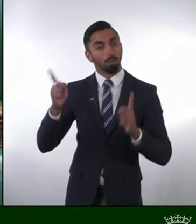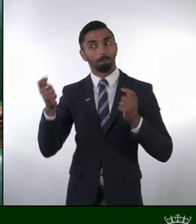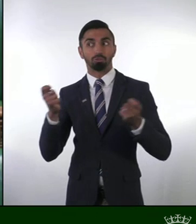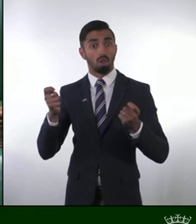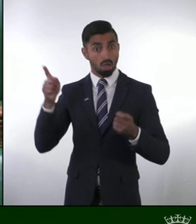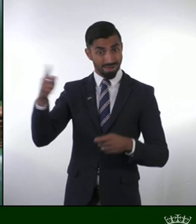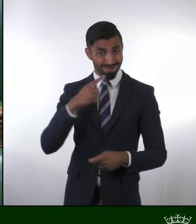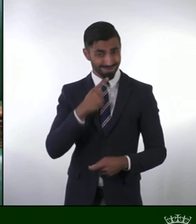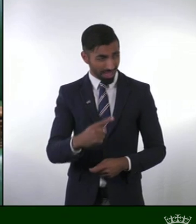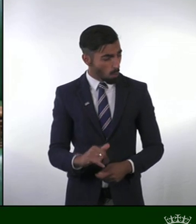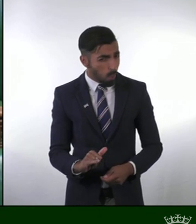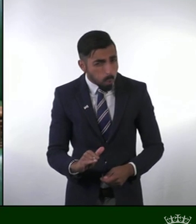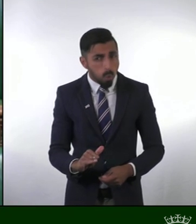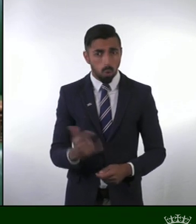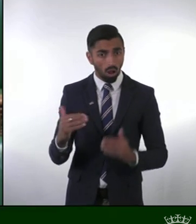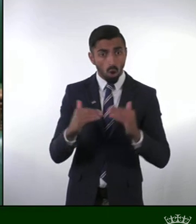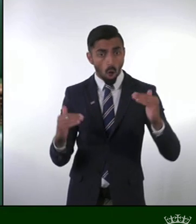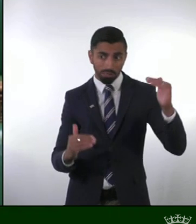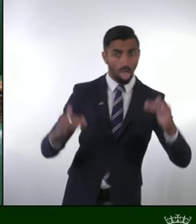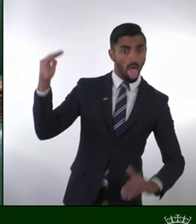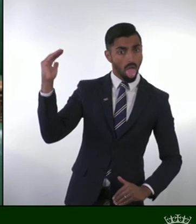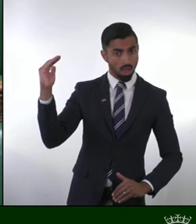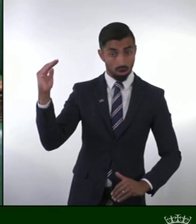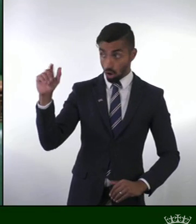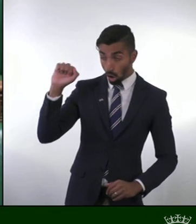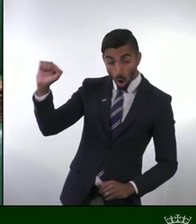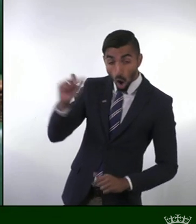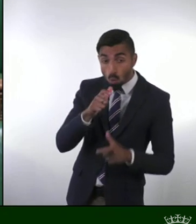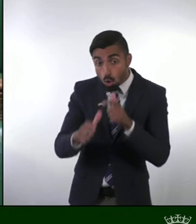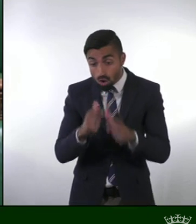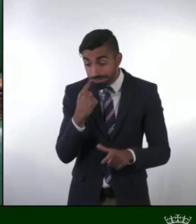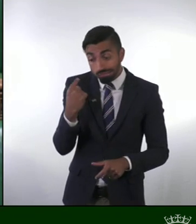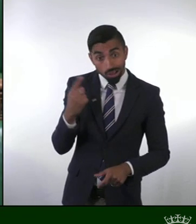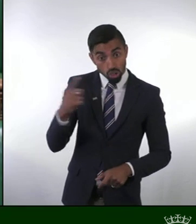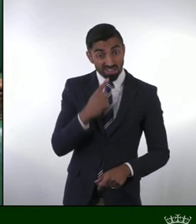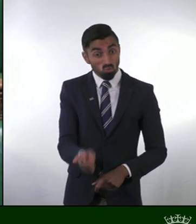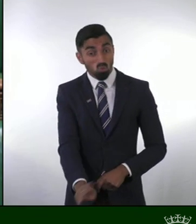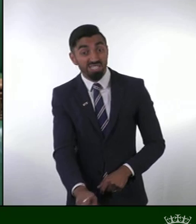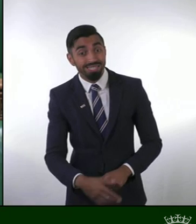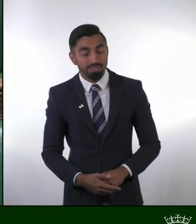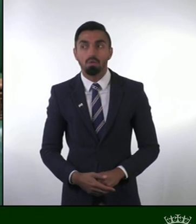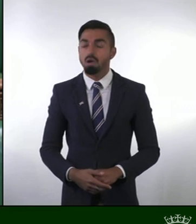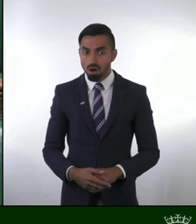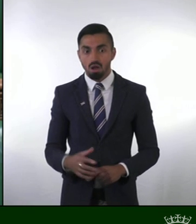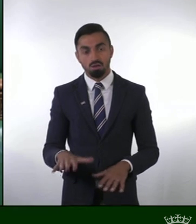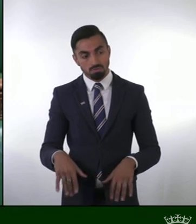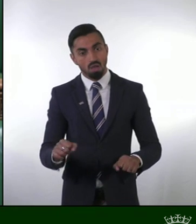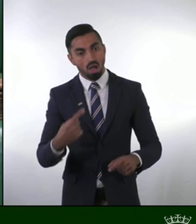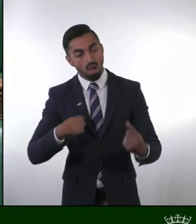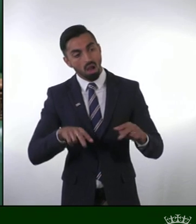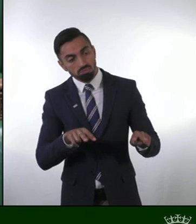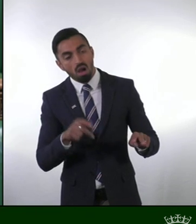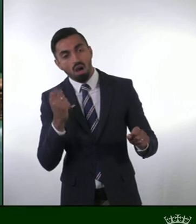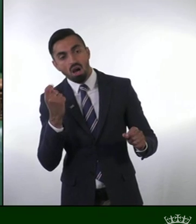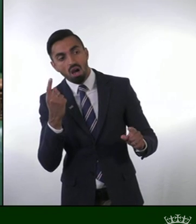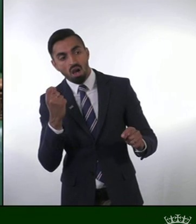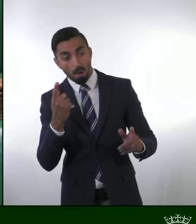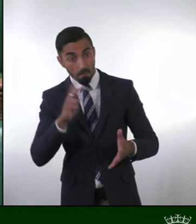And she spoke yesterday of “an emerging picture, which doesn’t give confidence that there’s a strategic plan.”.